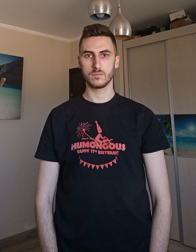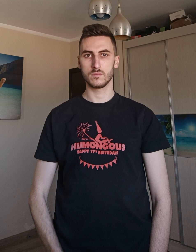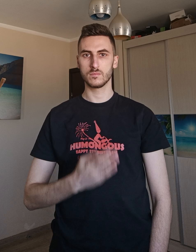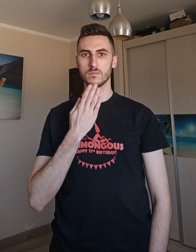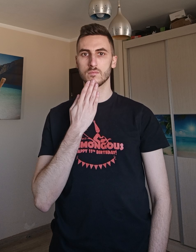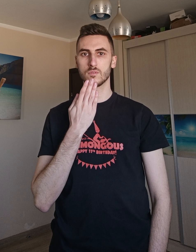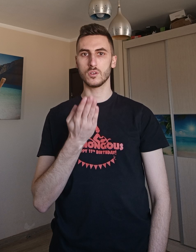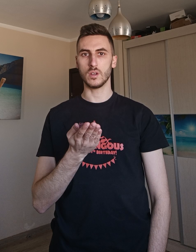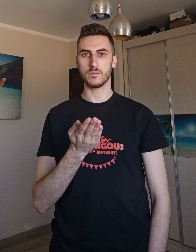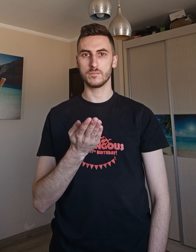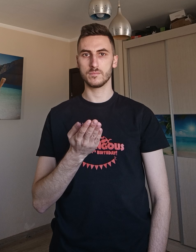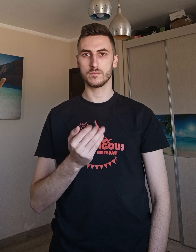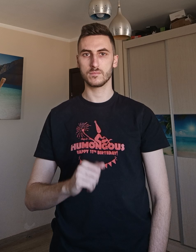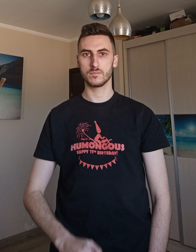תודה